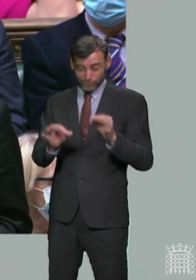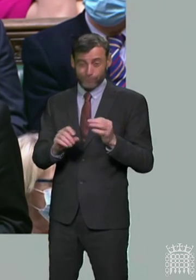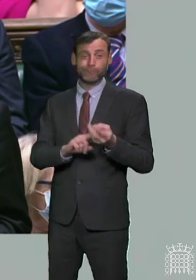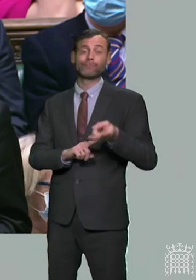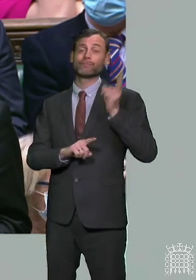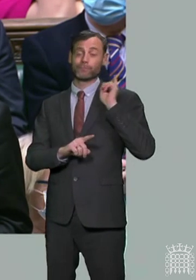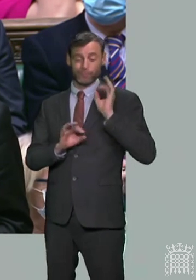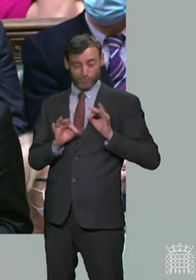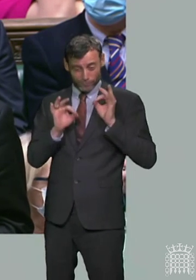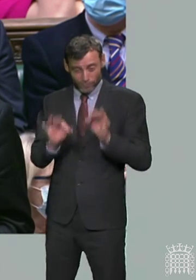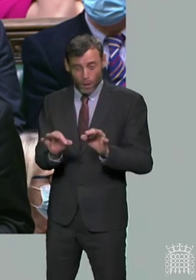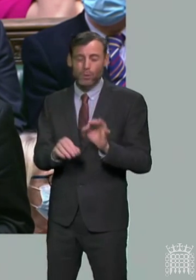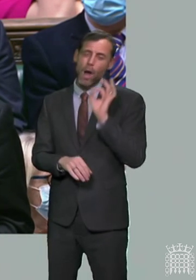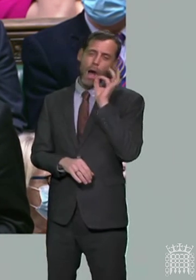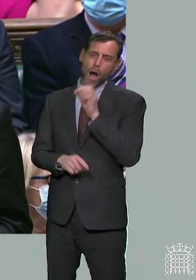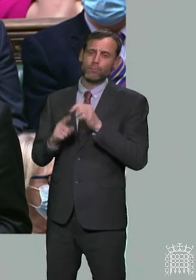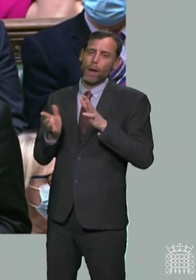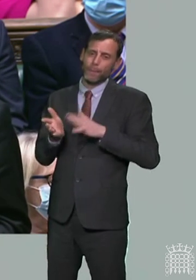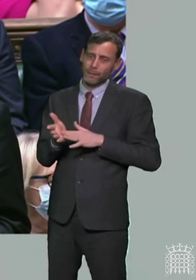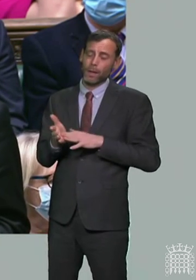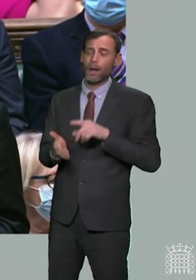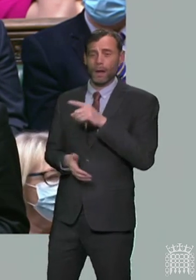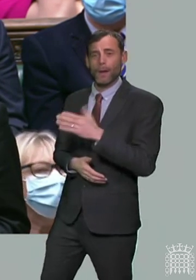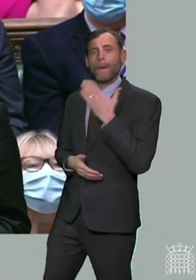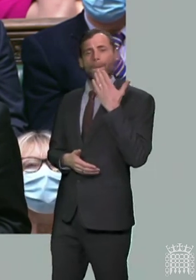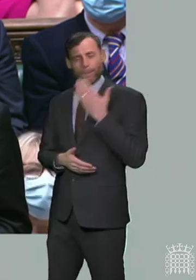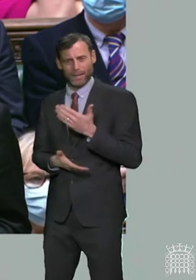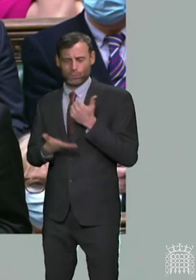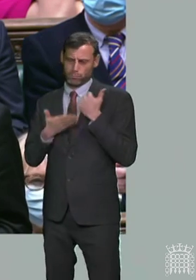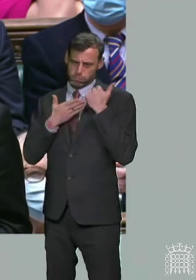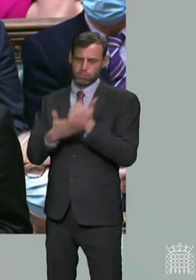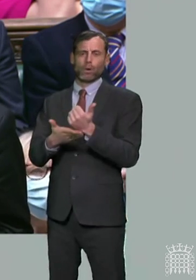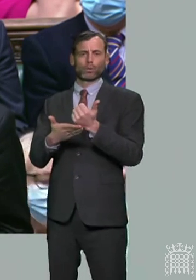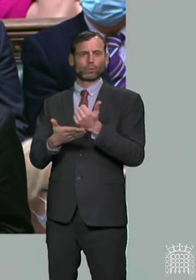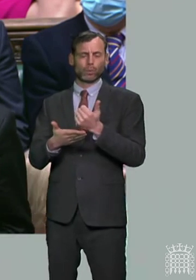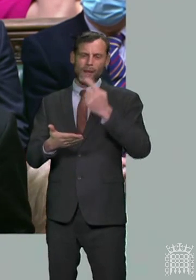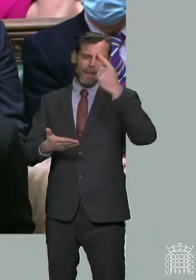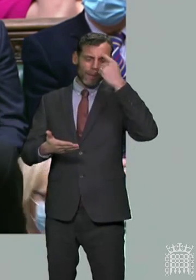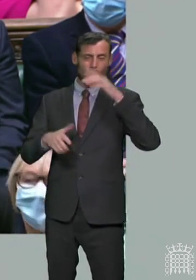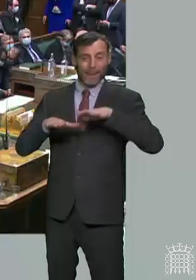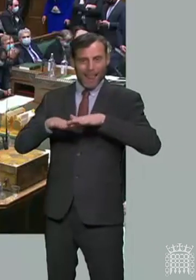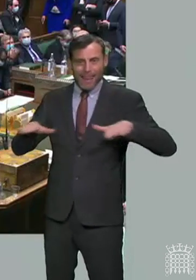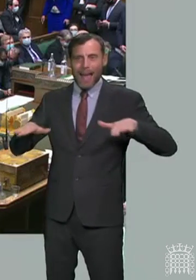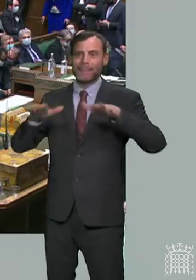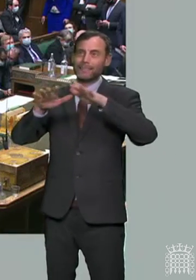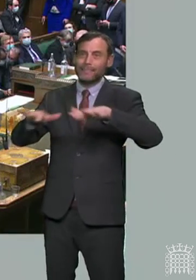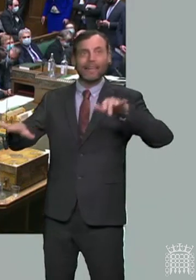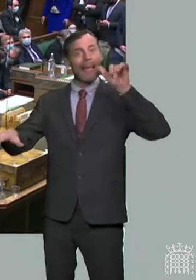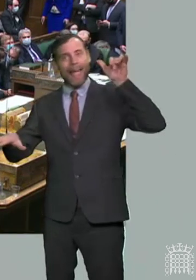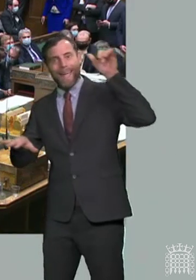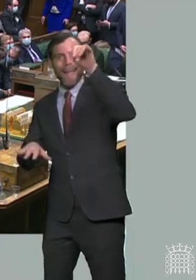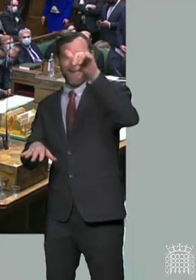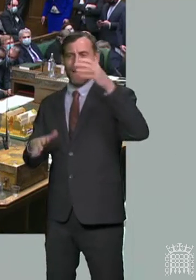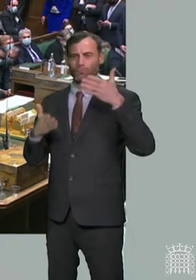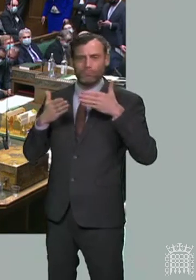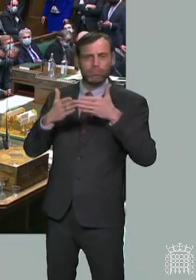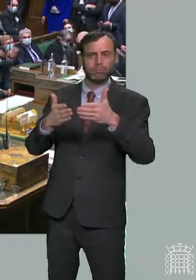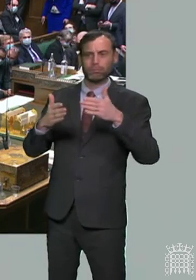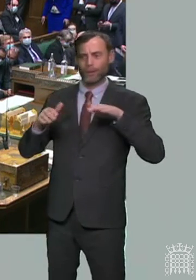Will the Prime Minister pull out all the stops on land, sea and air to make this truly an event to remember?